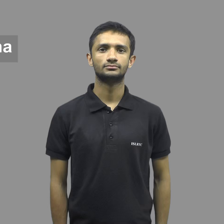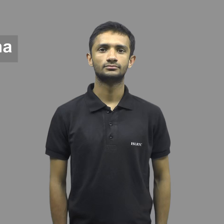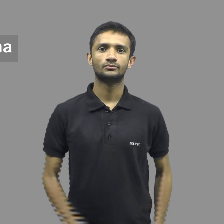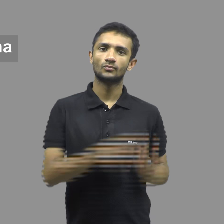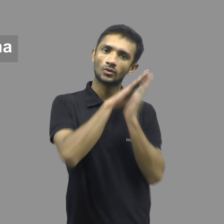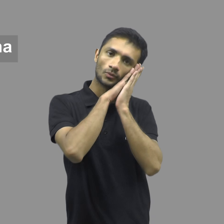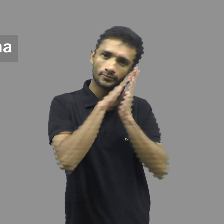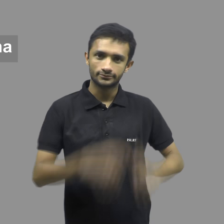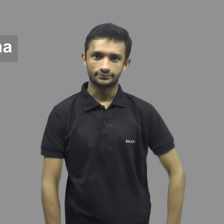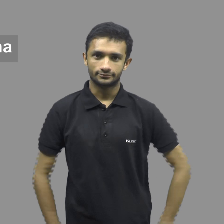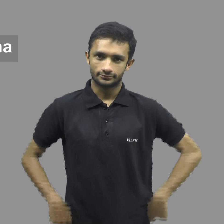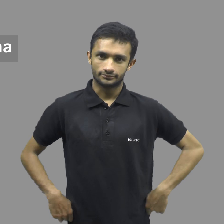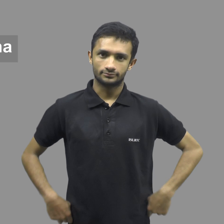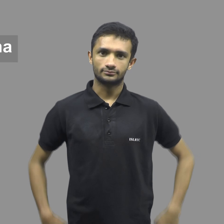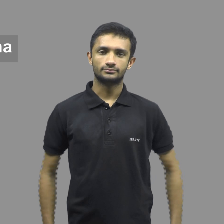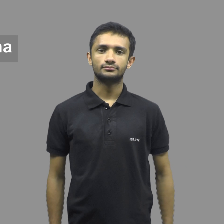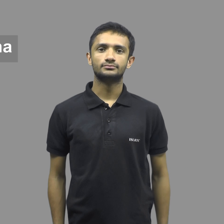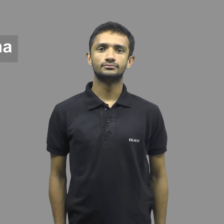Pyjama